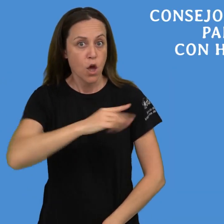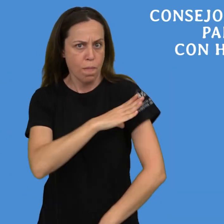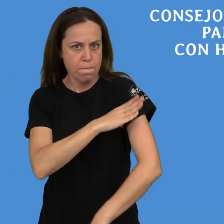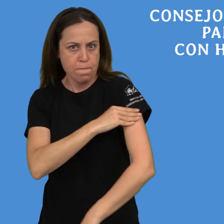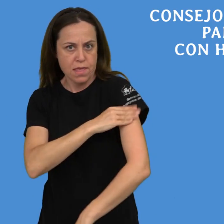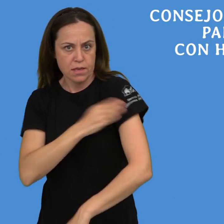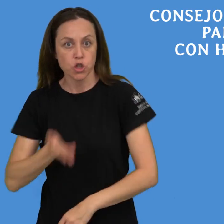tensión